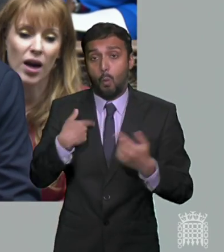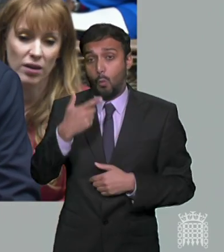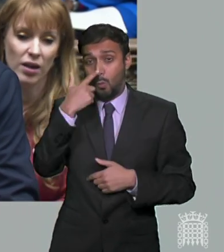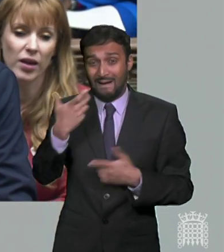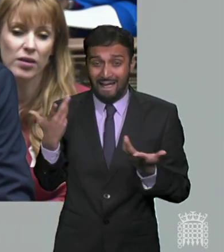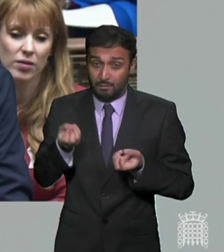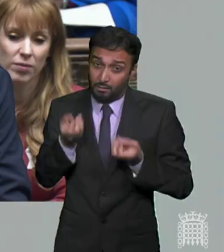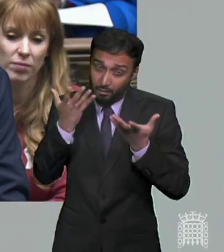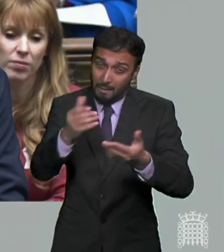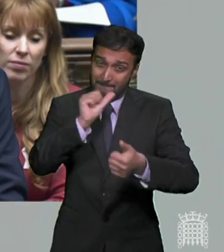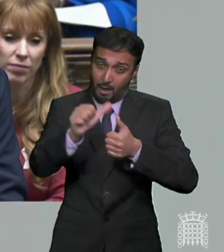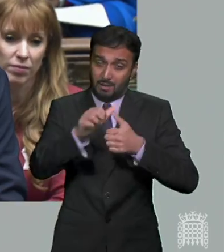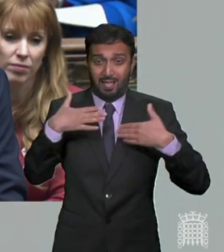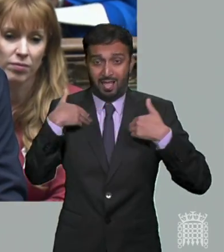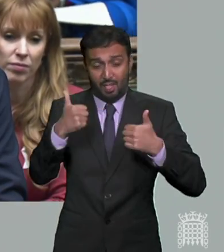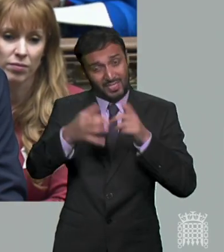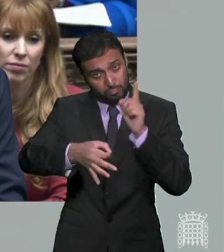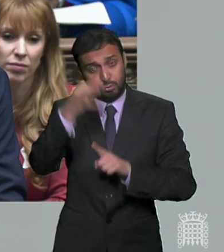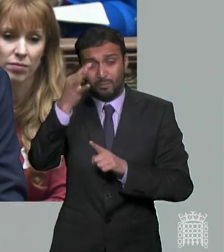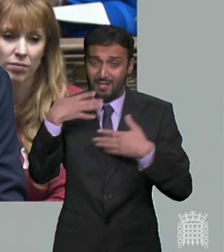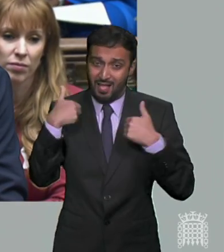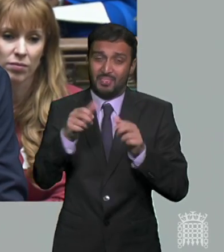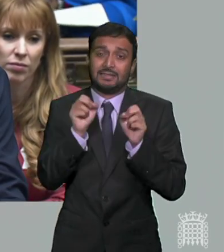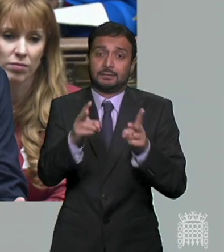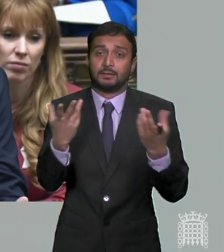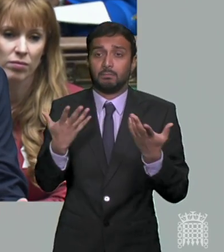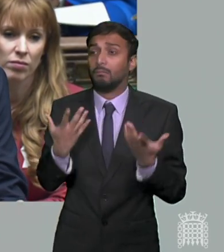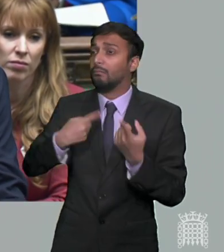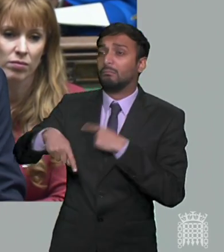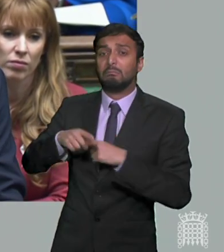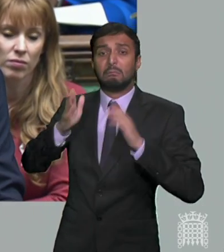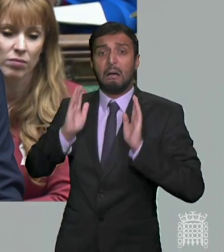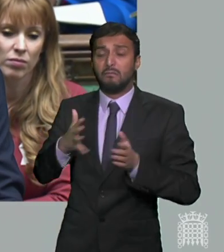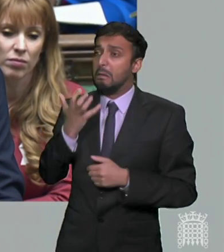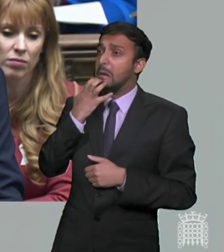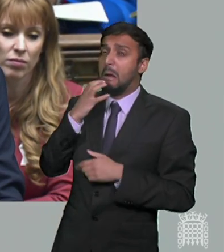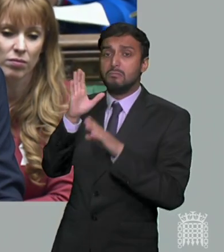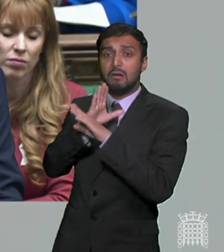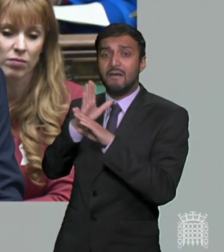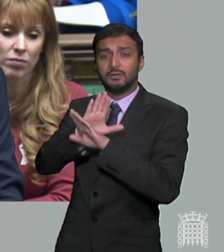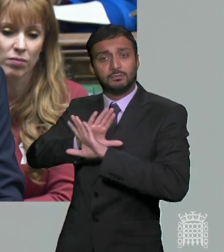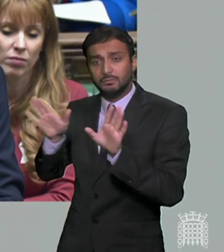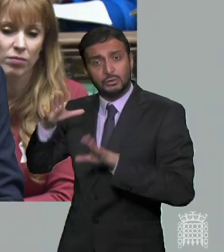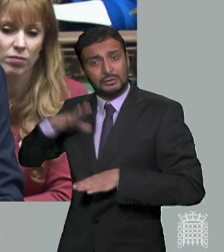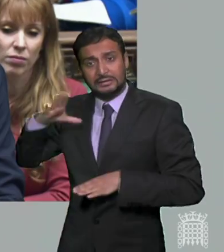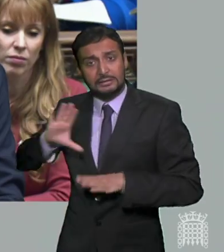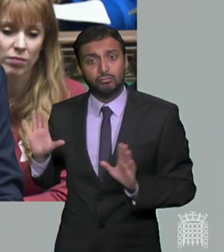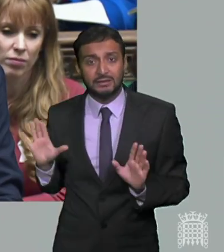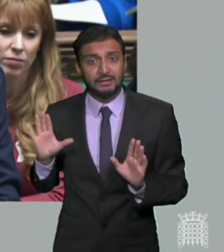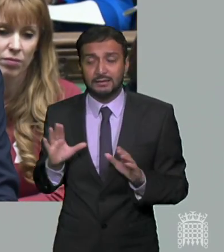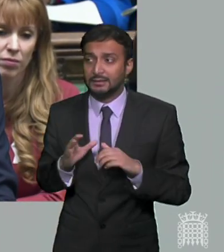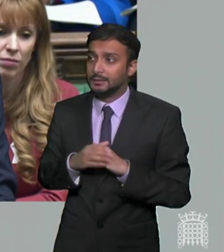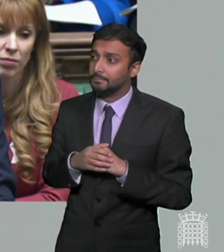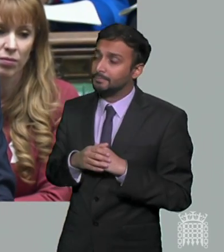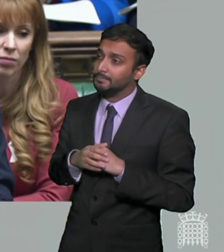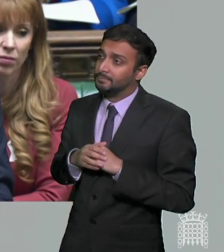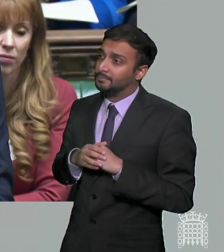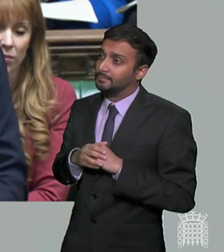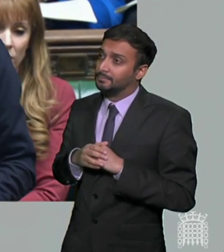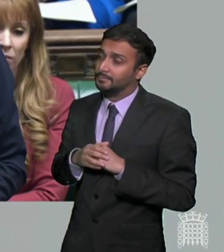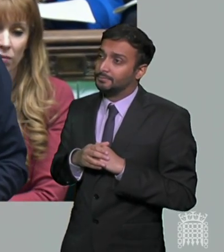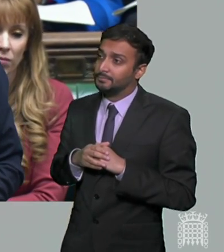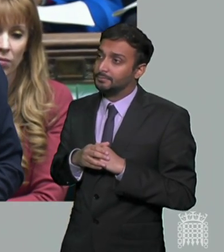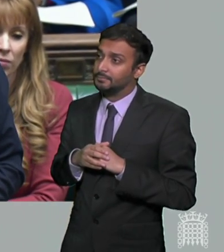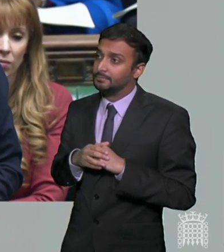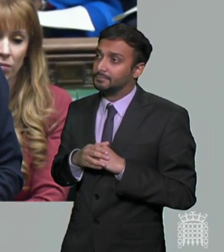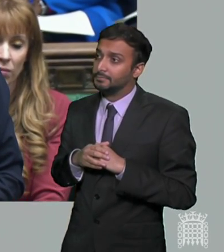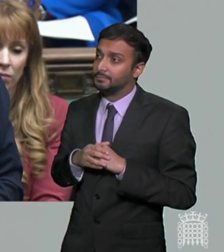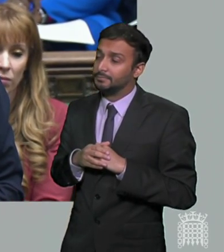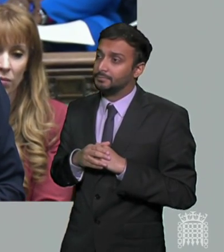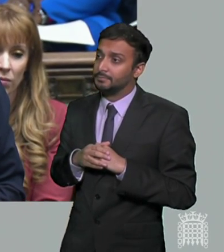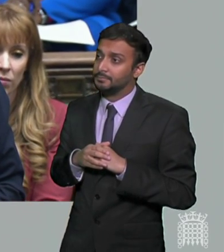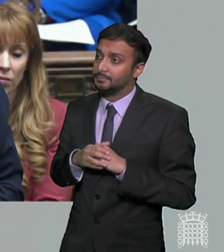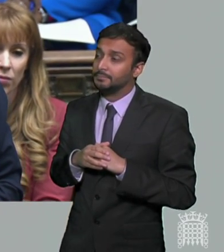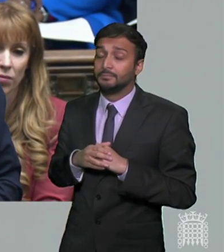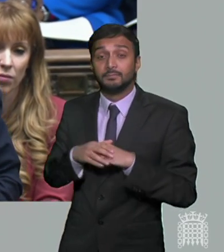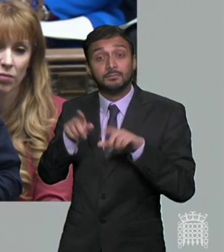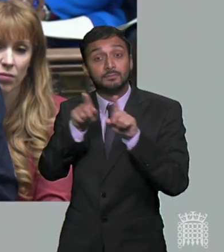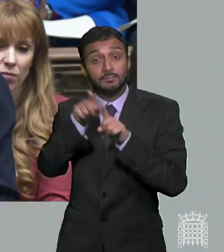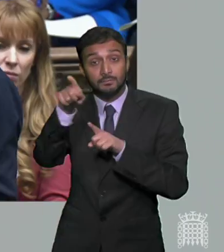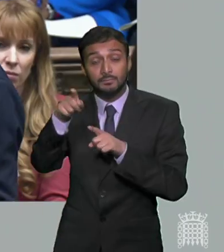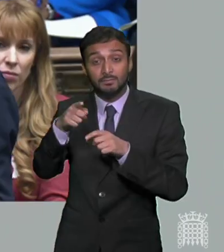It is that simple. The Prime Minister also hands Shell 90p for every £1 that it spends on drilling, so it has not paid a penny in windfall tax.